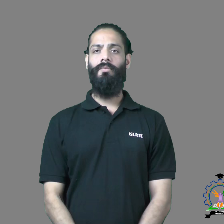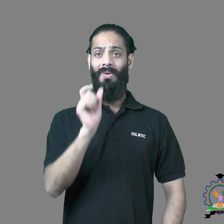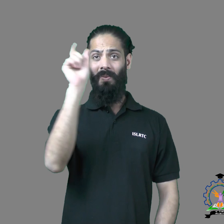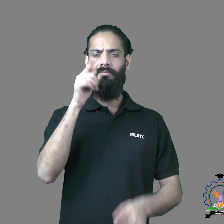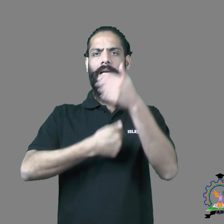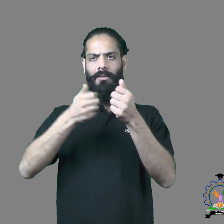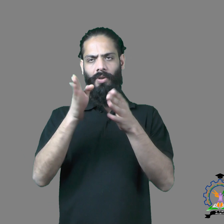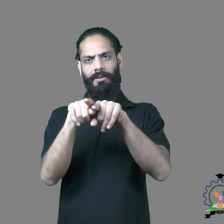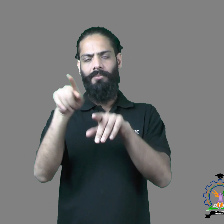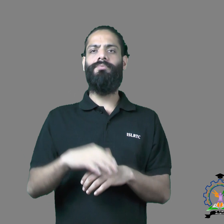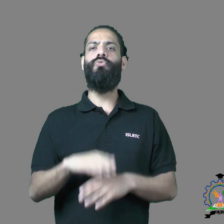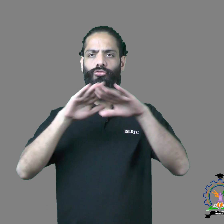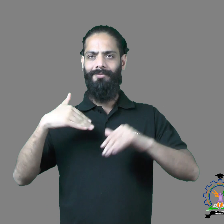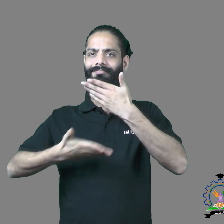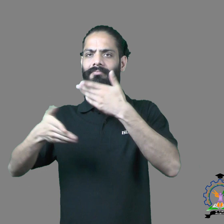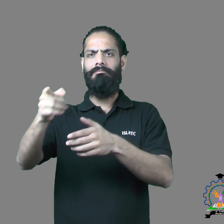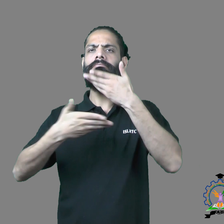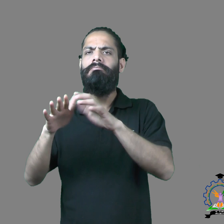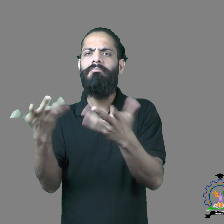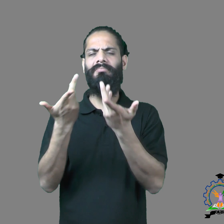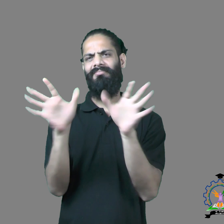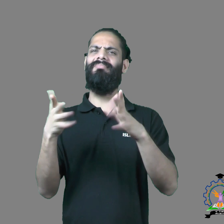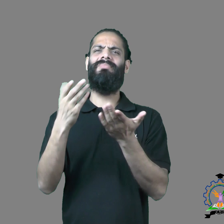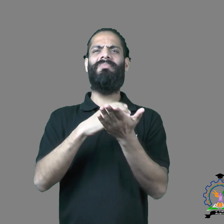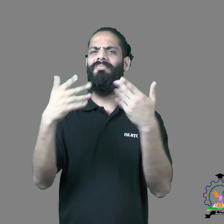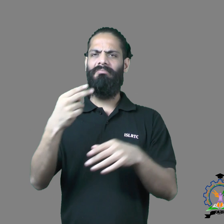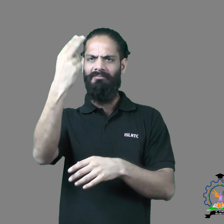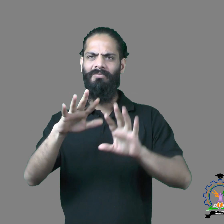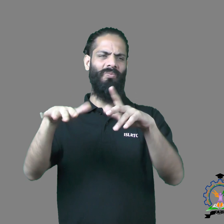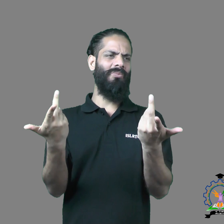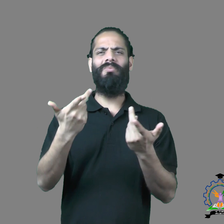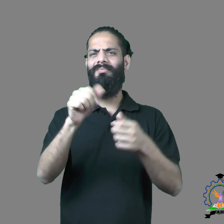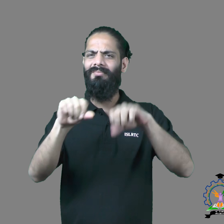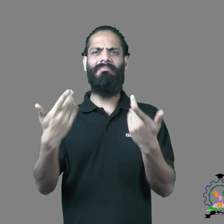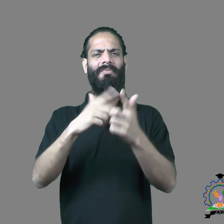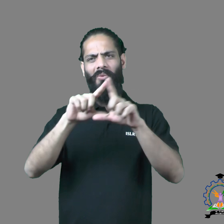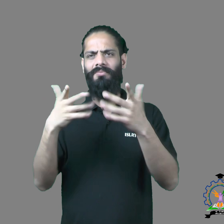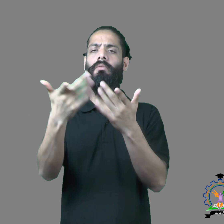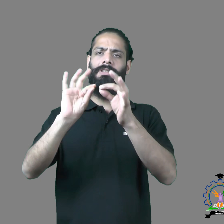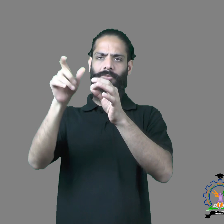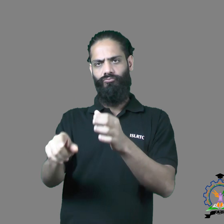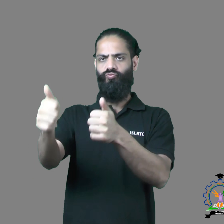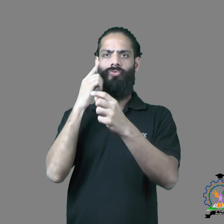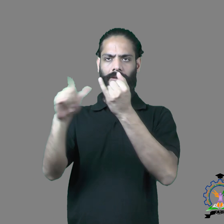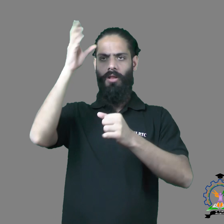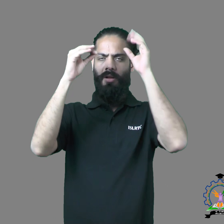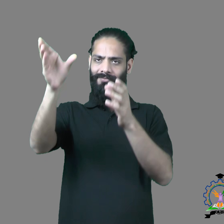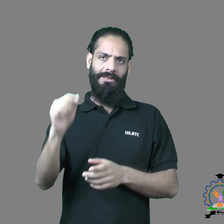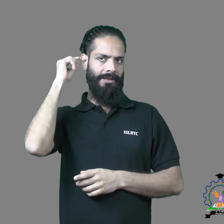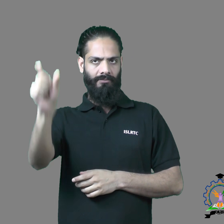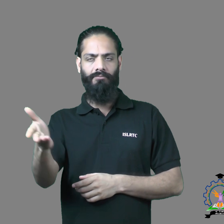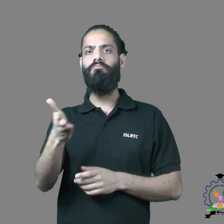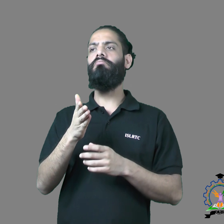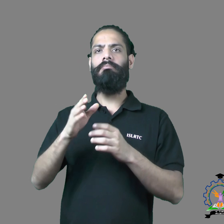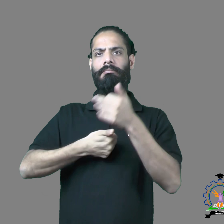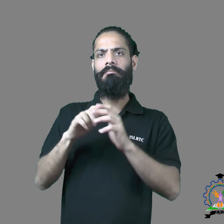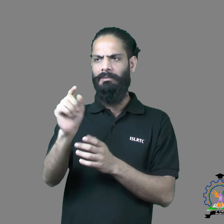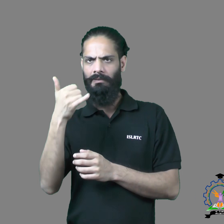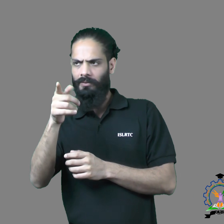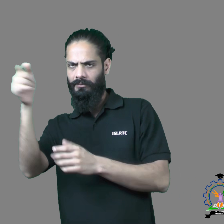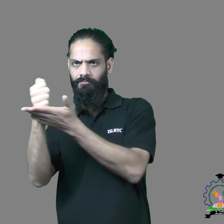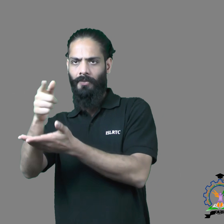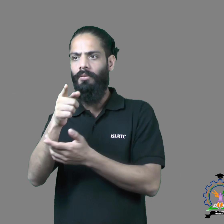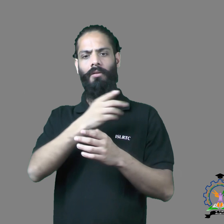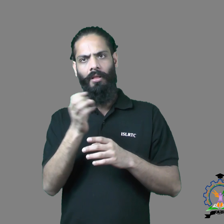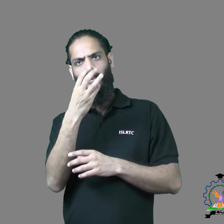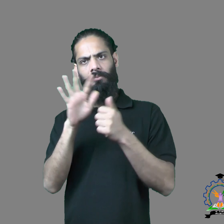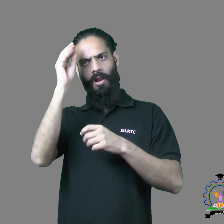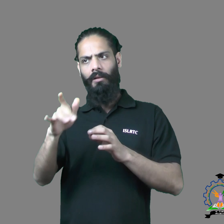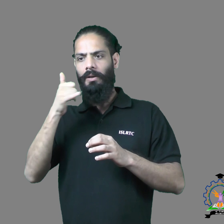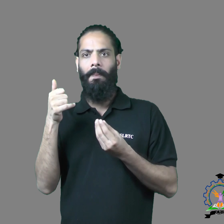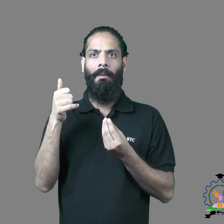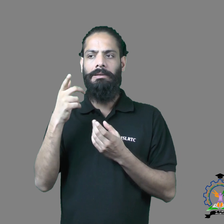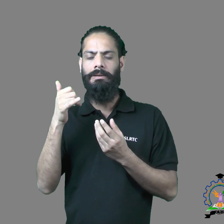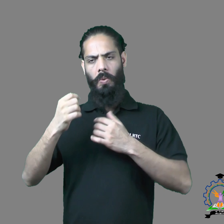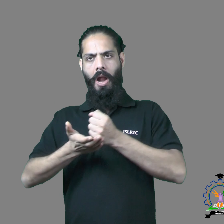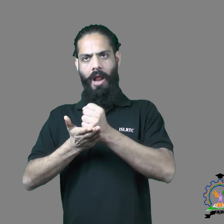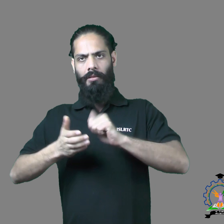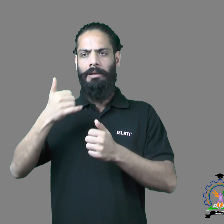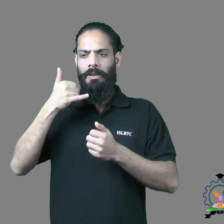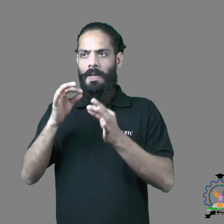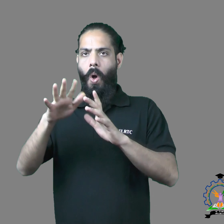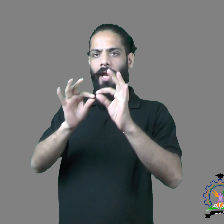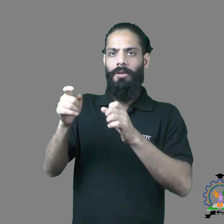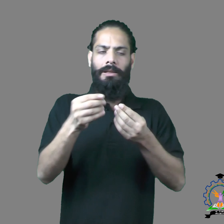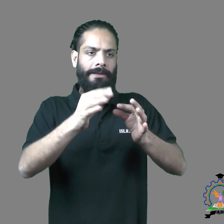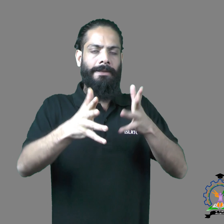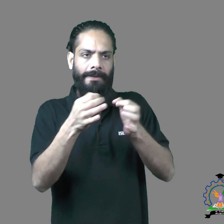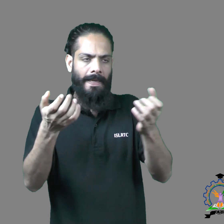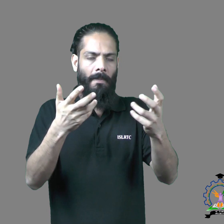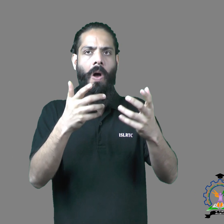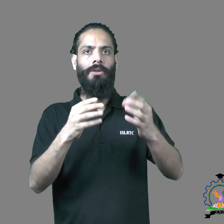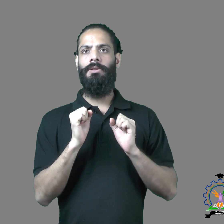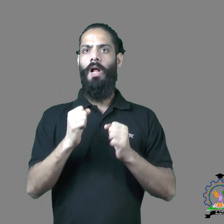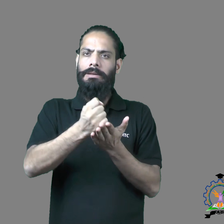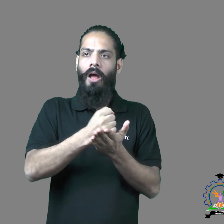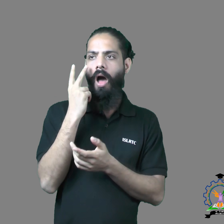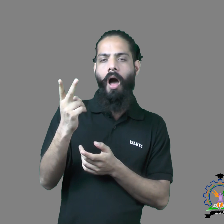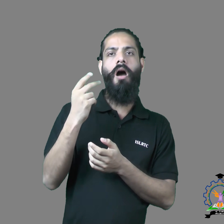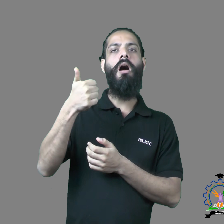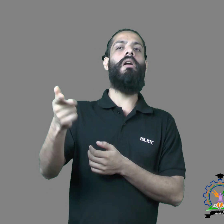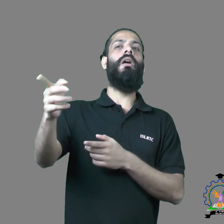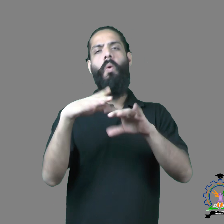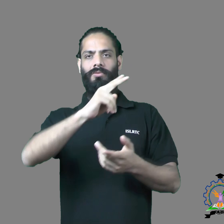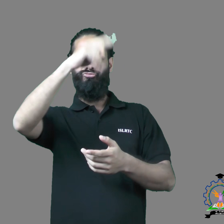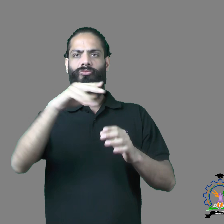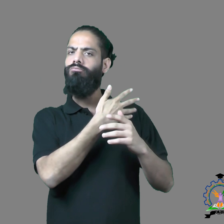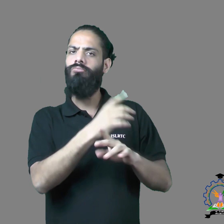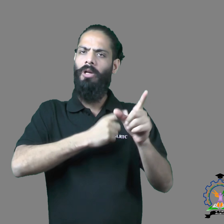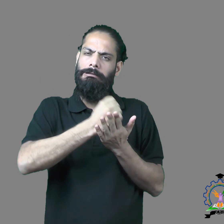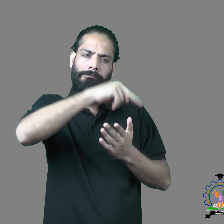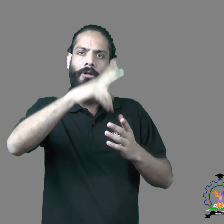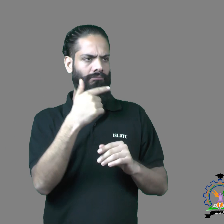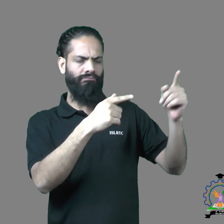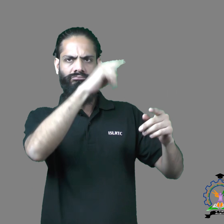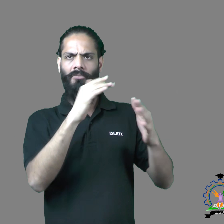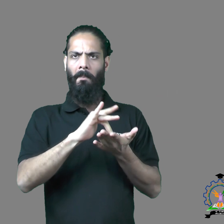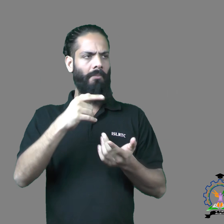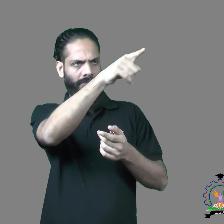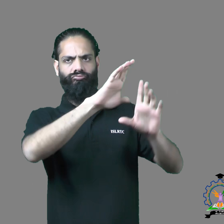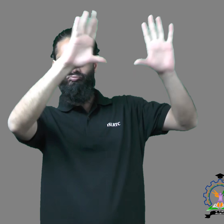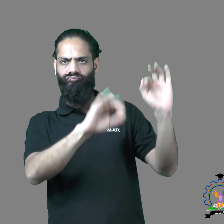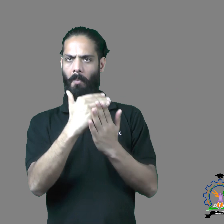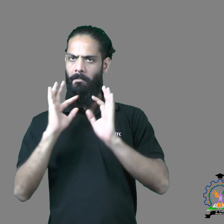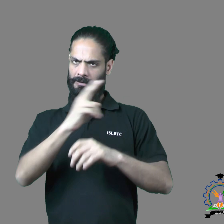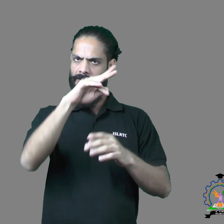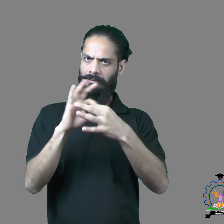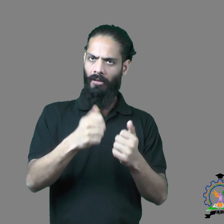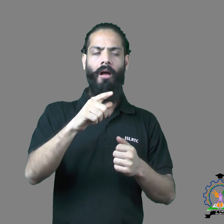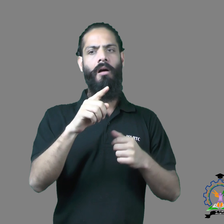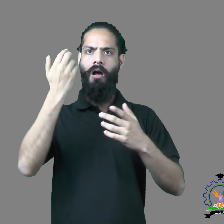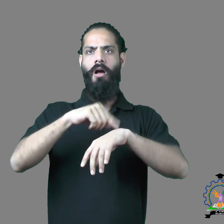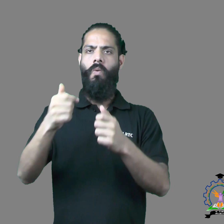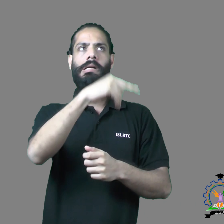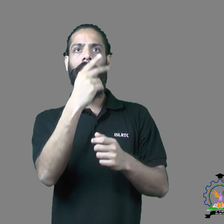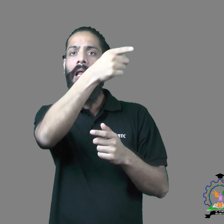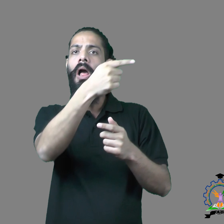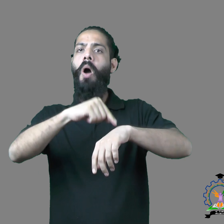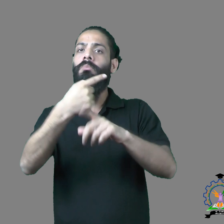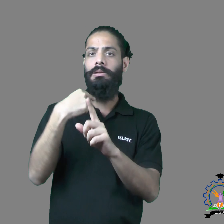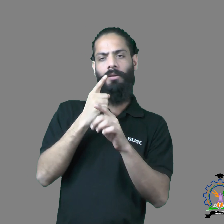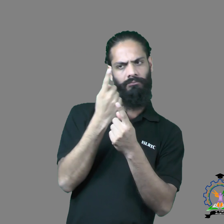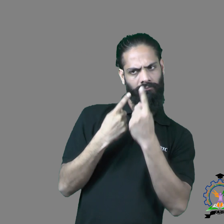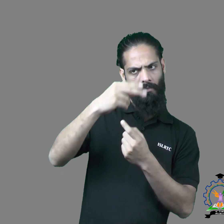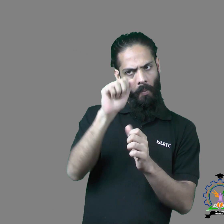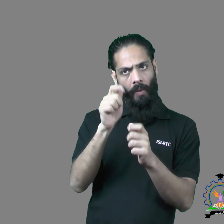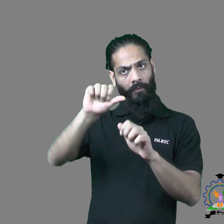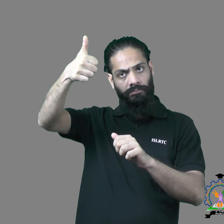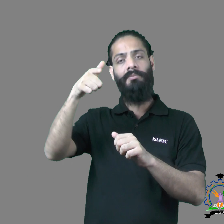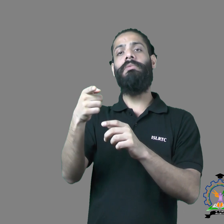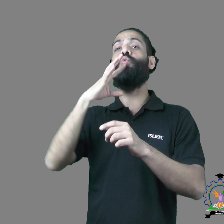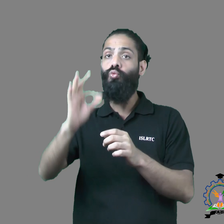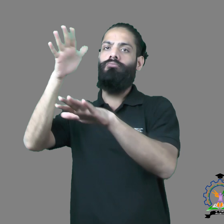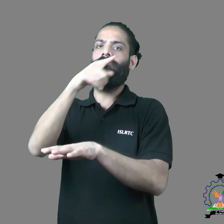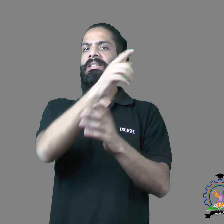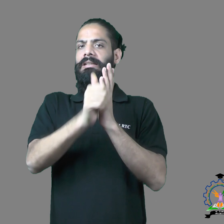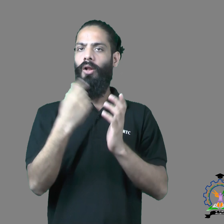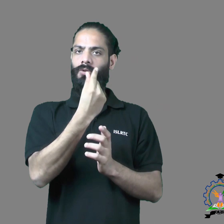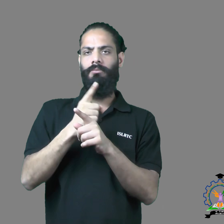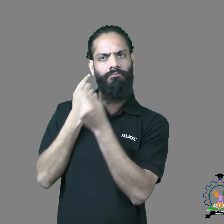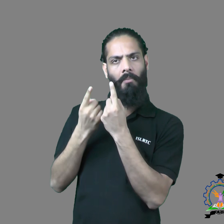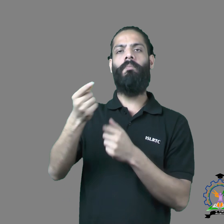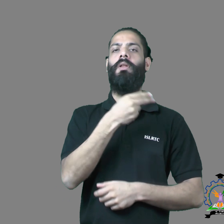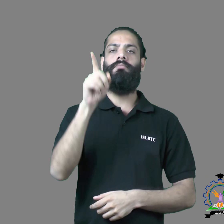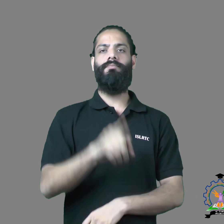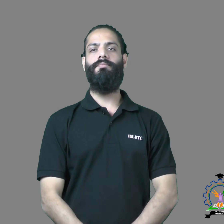Performance-Based Assessments